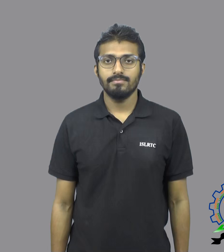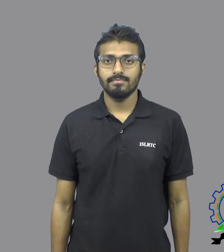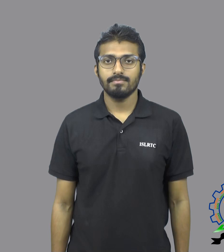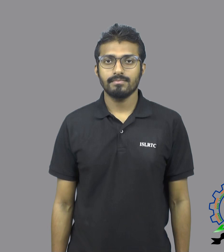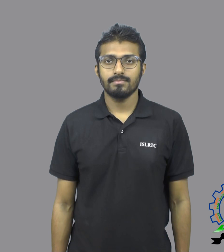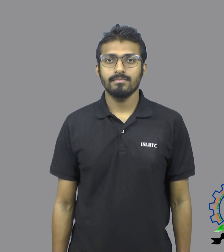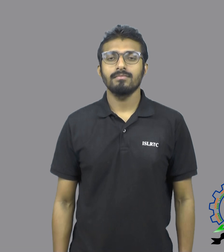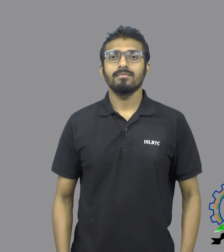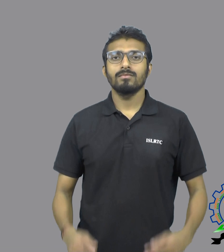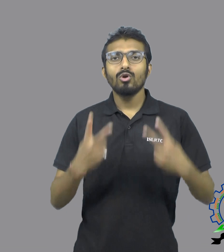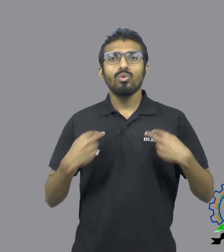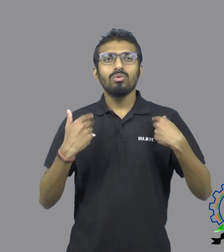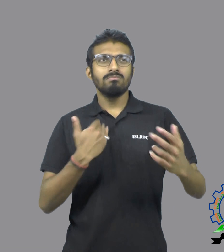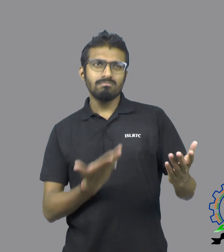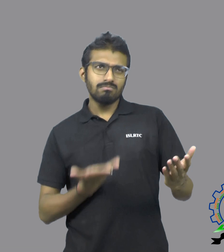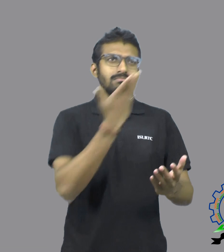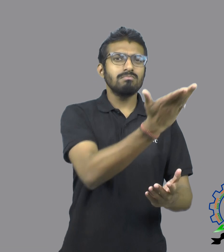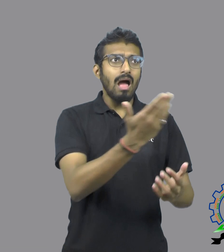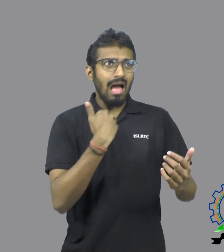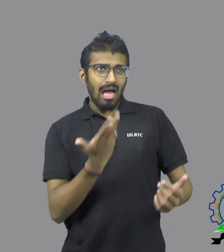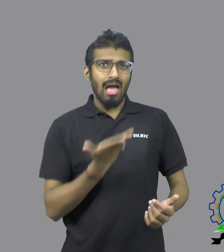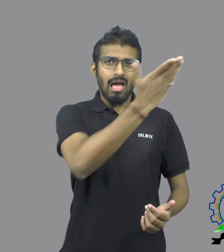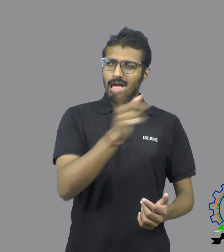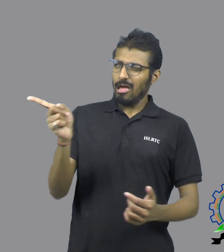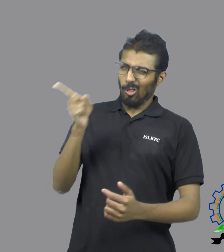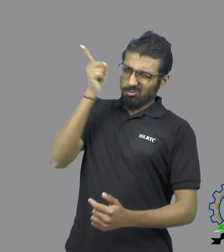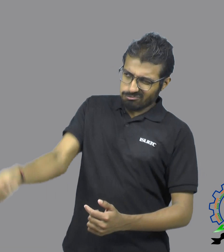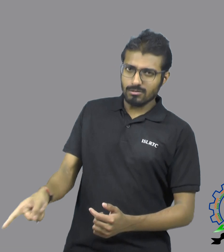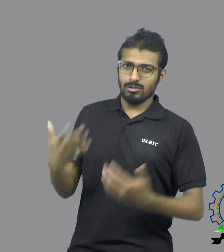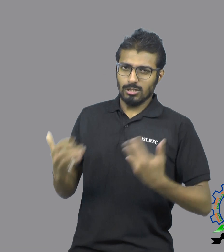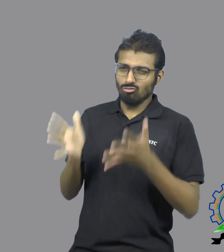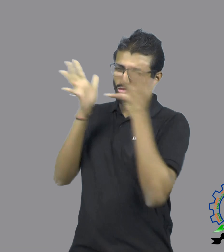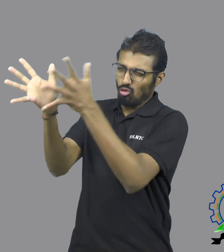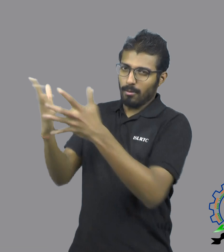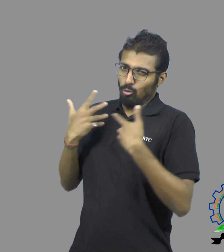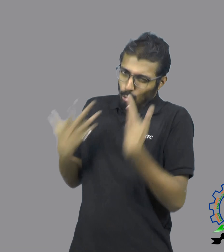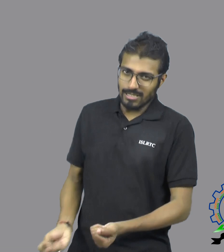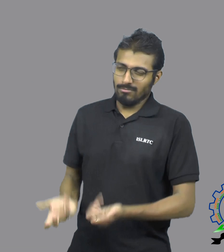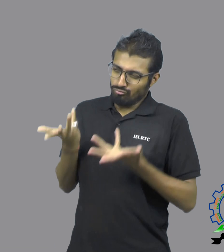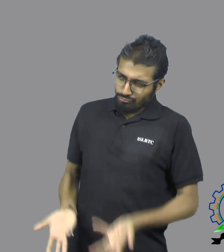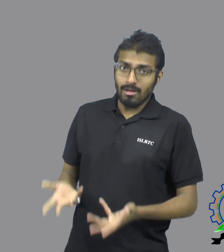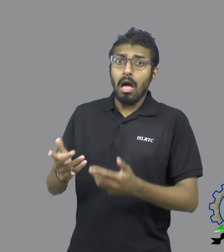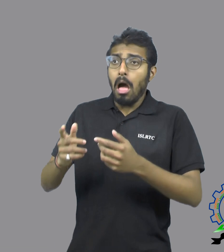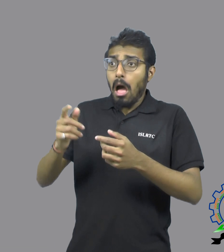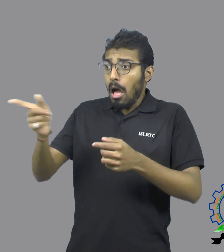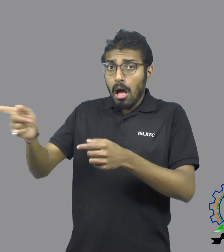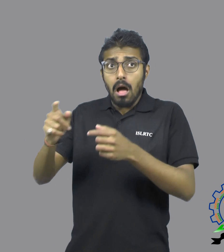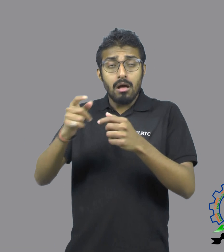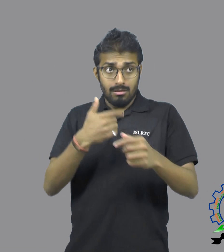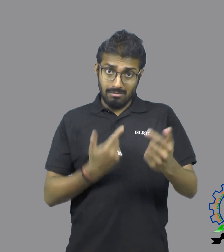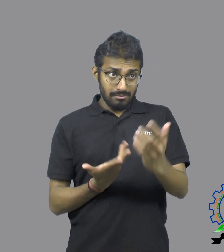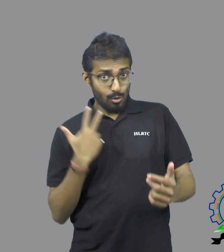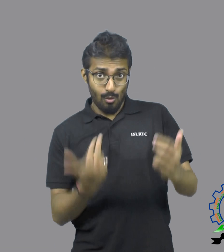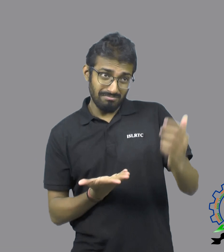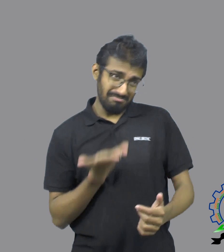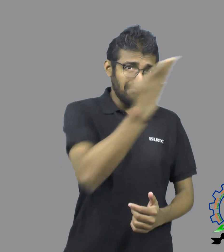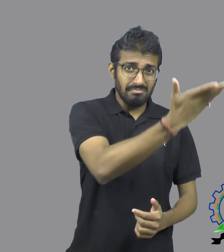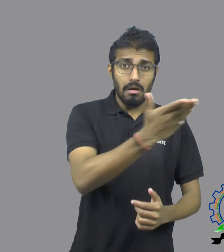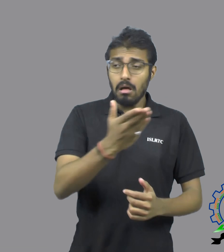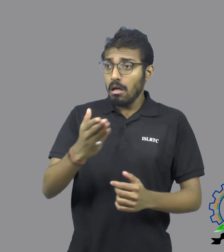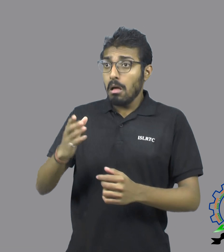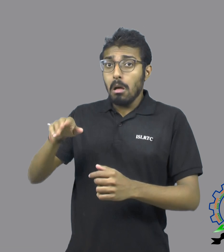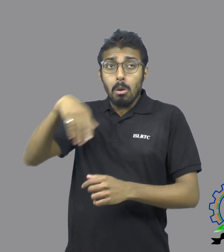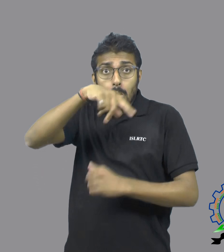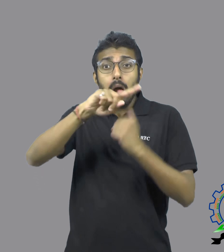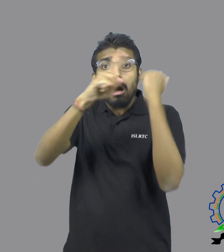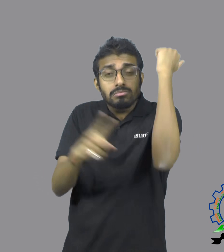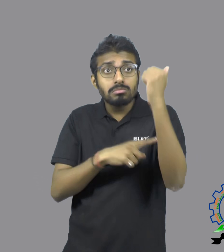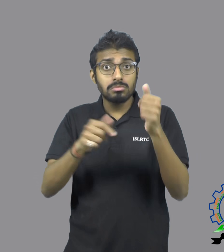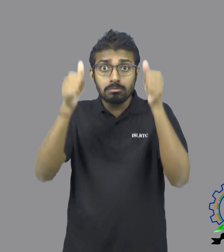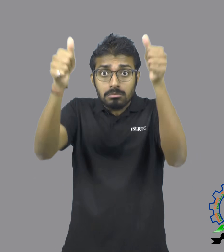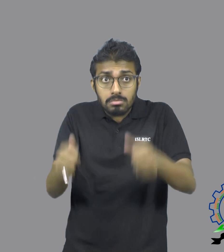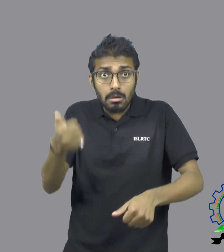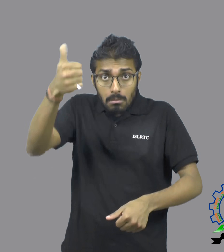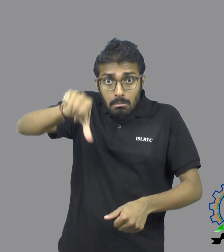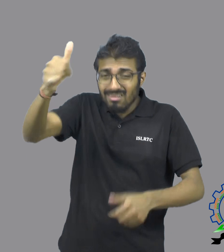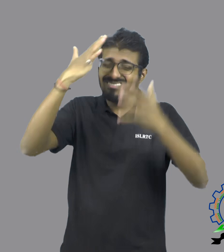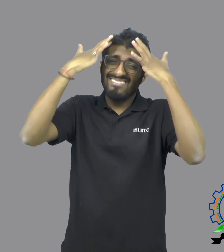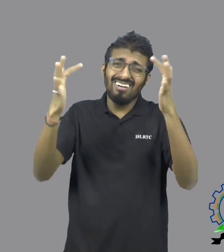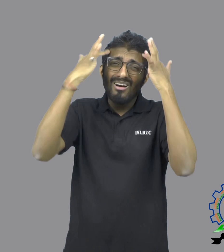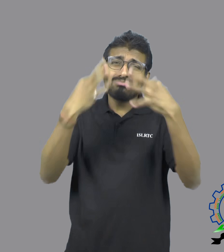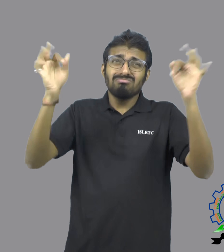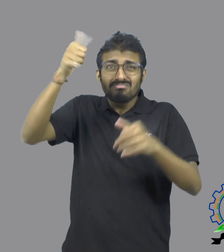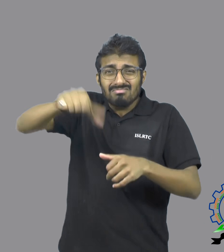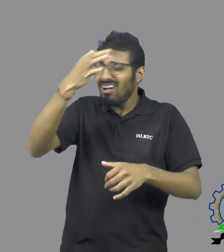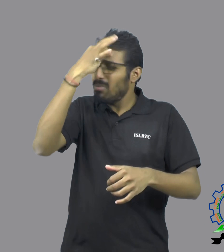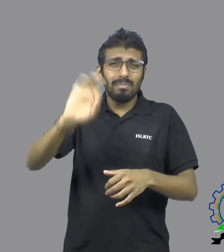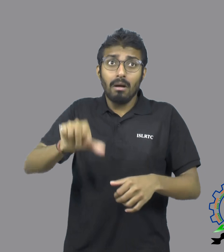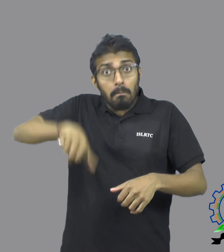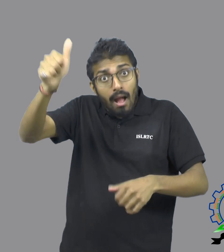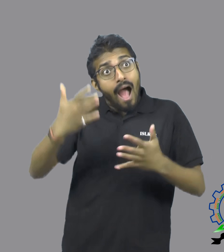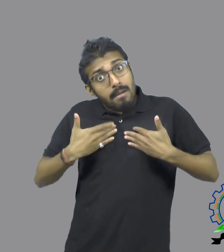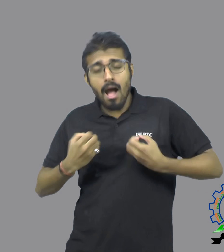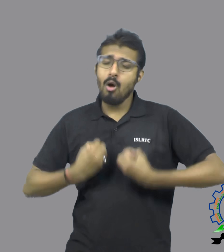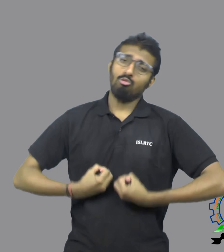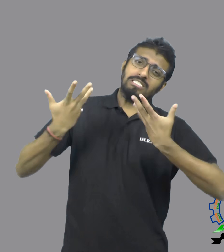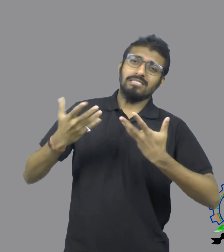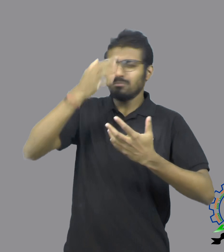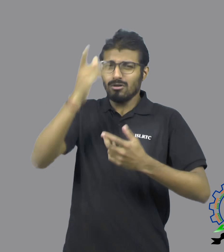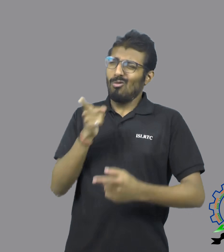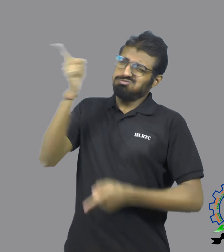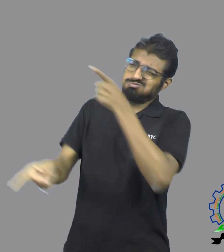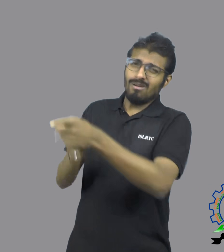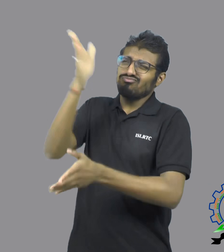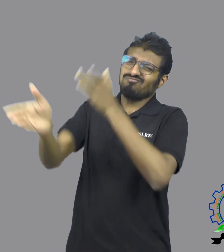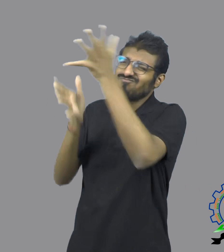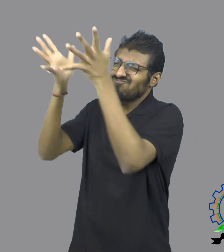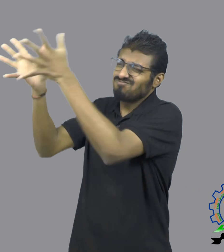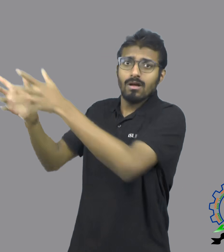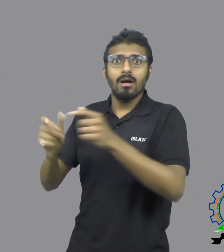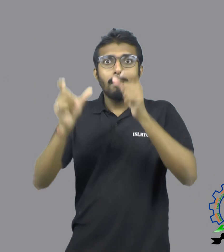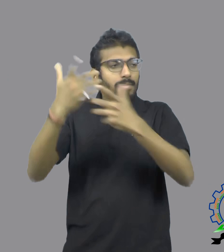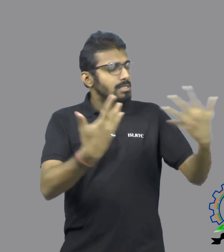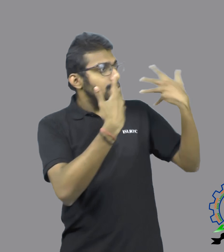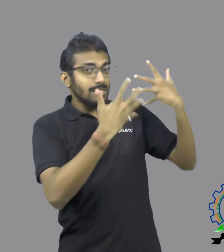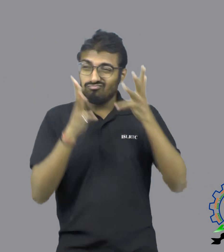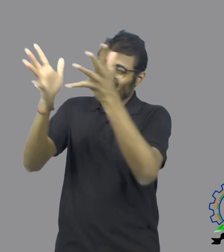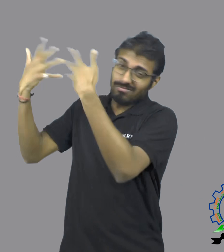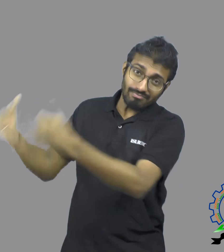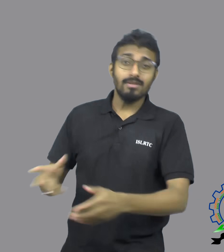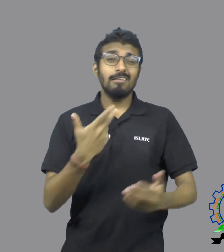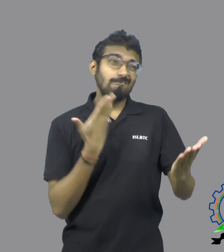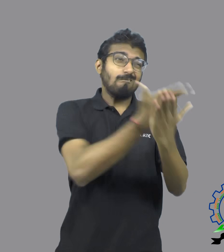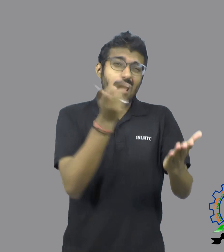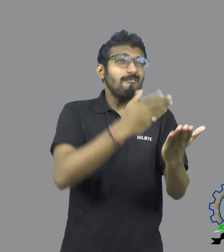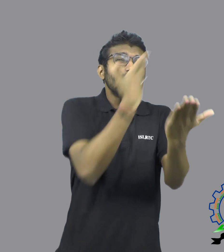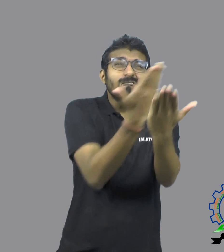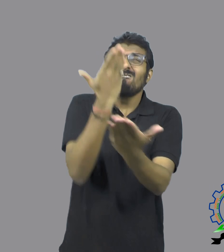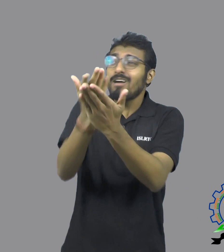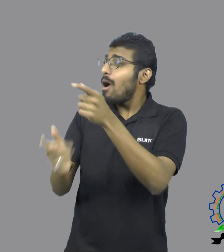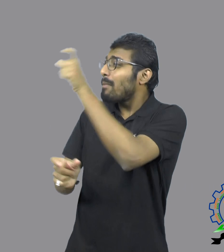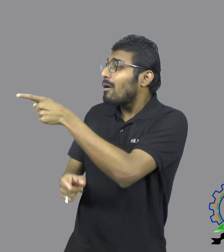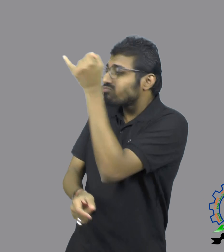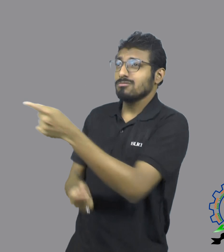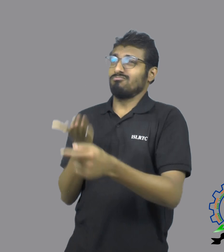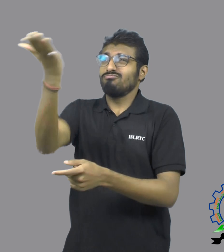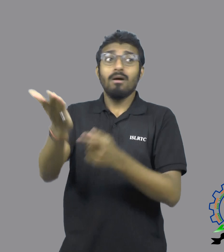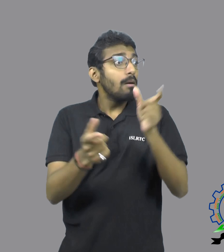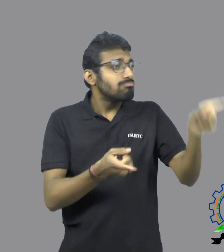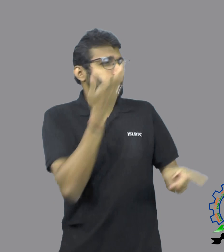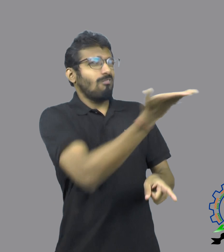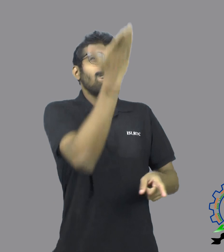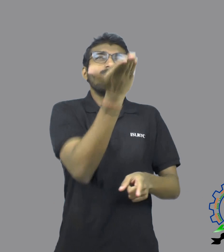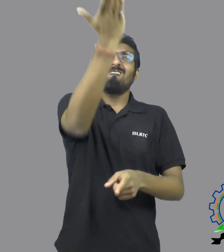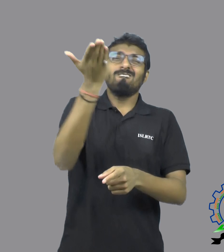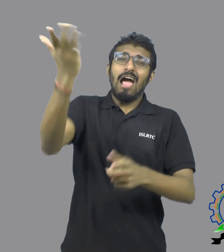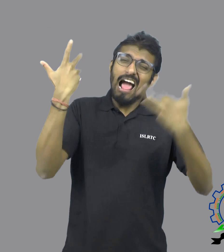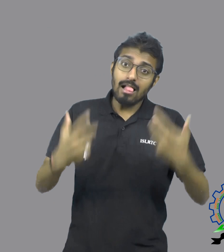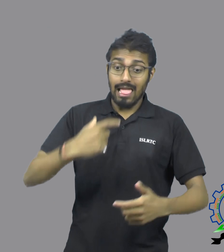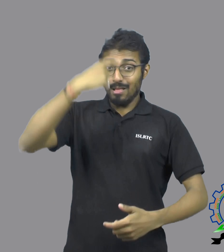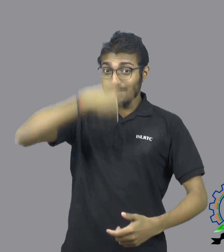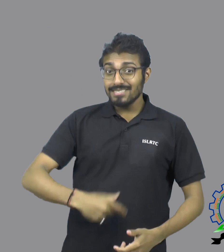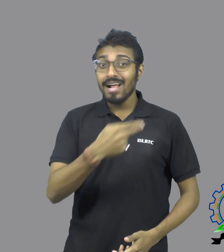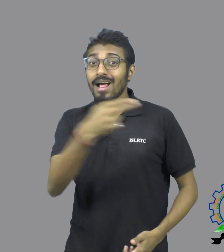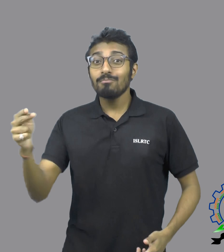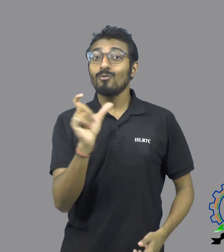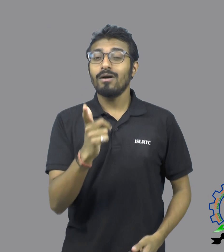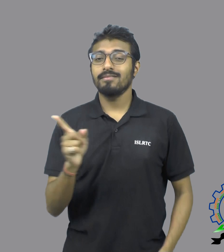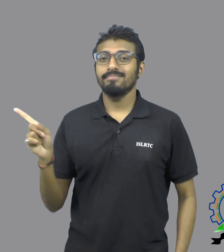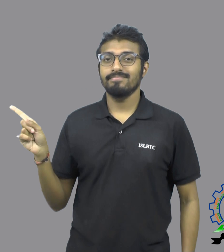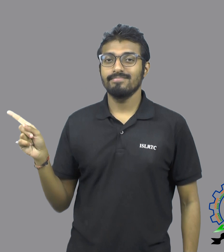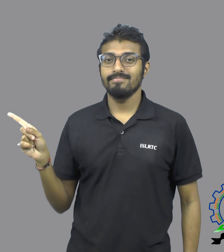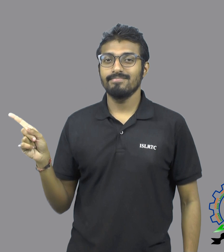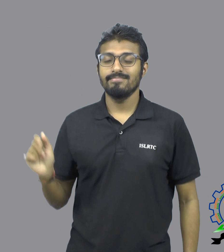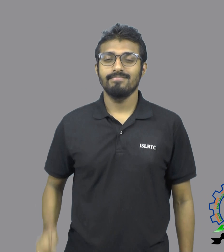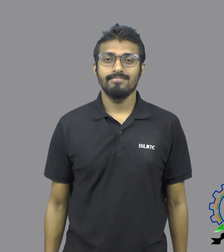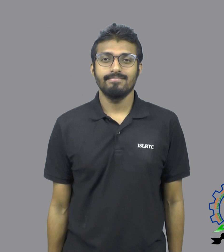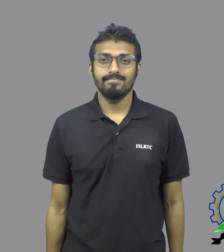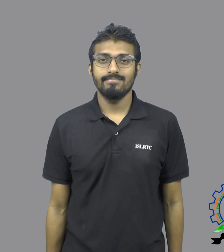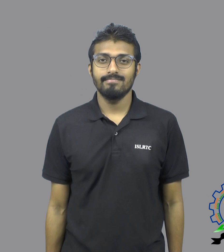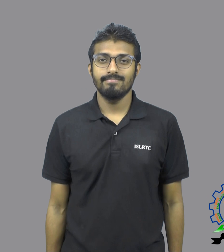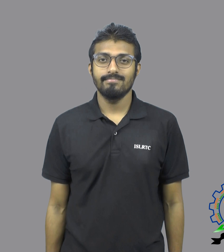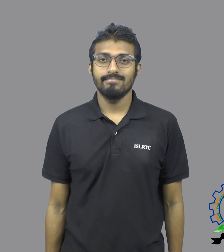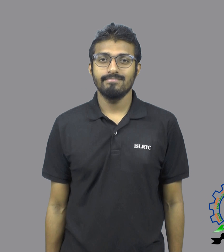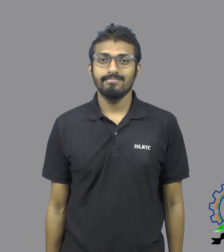Vexatious Litigant